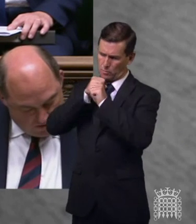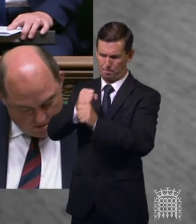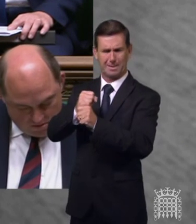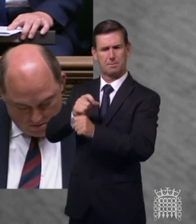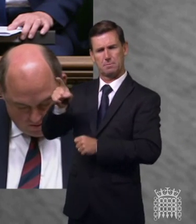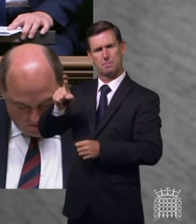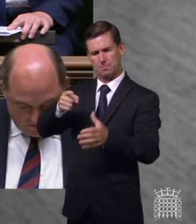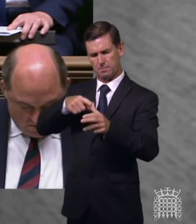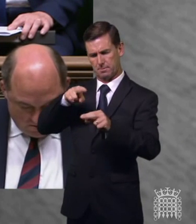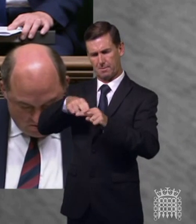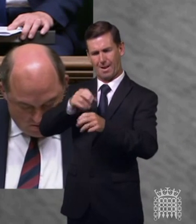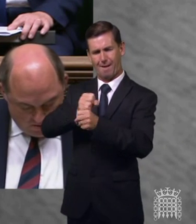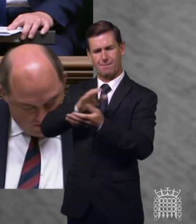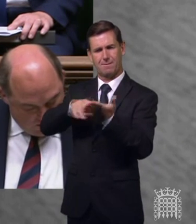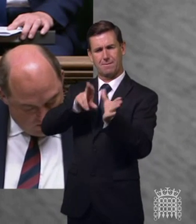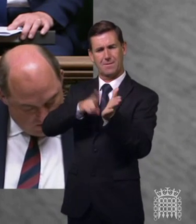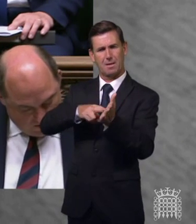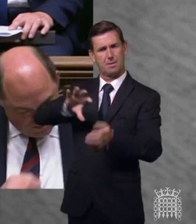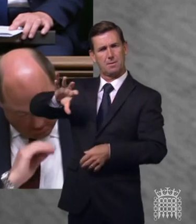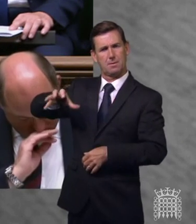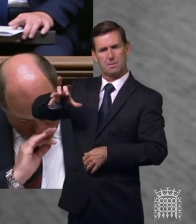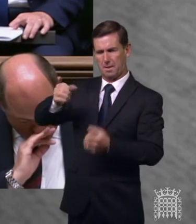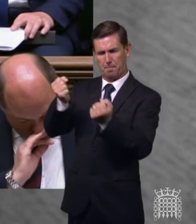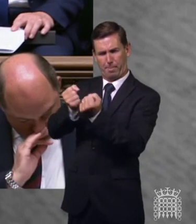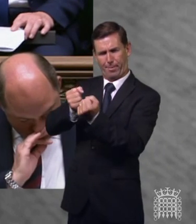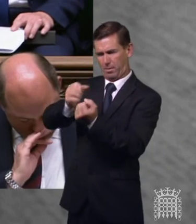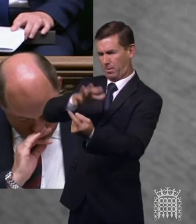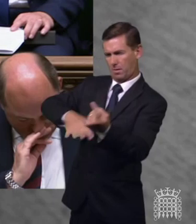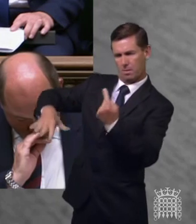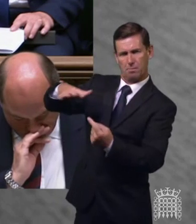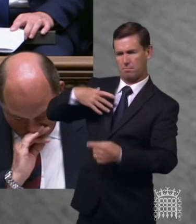Now more than ever we must reaffirm that commitment.